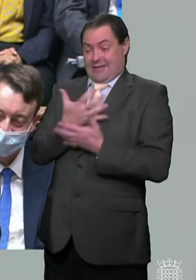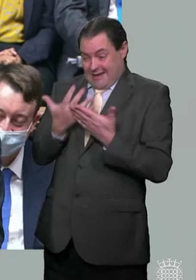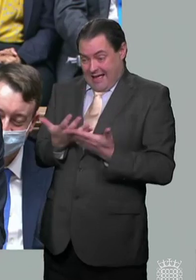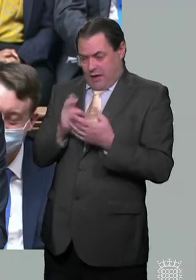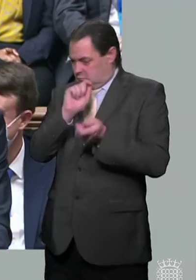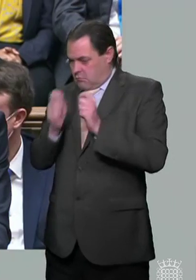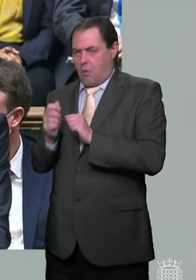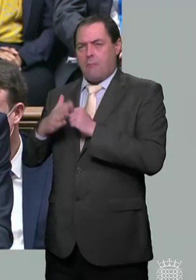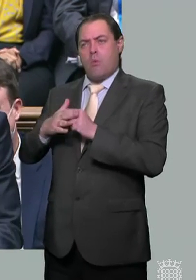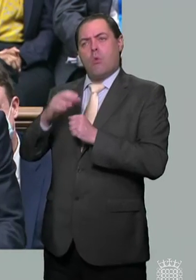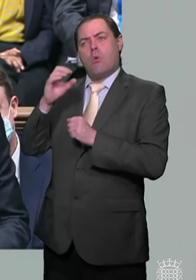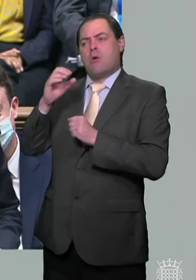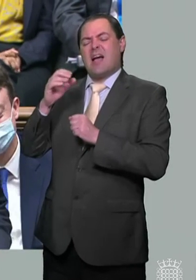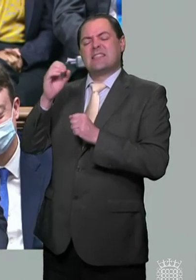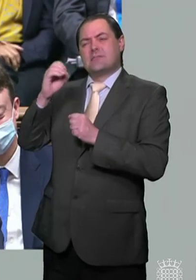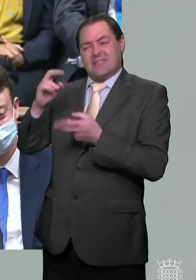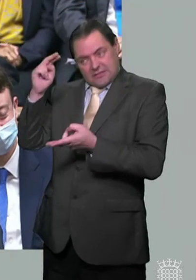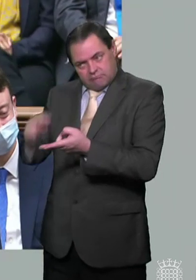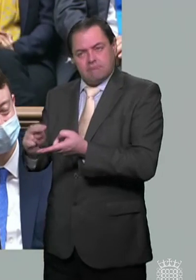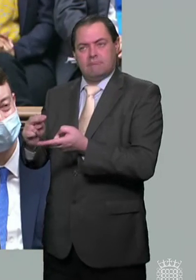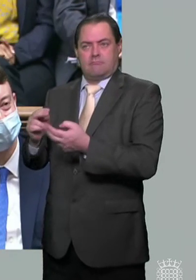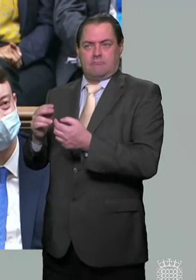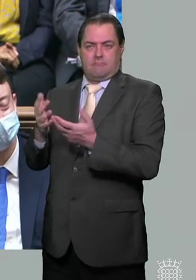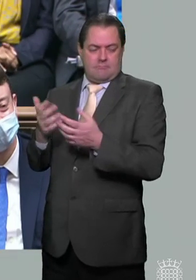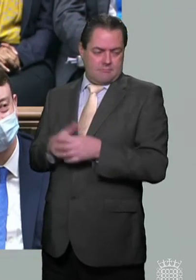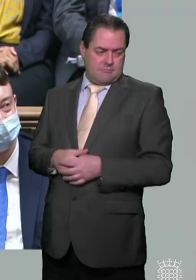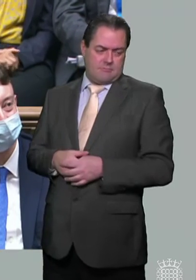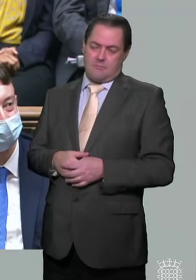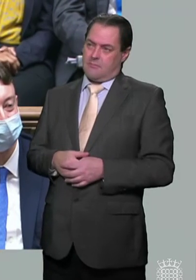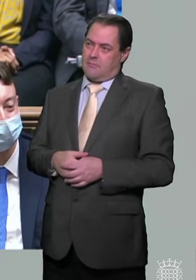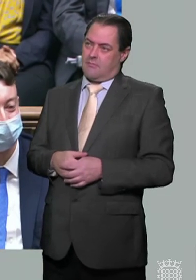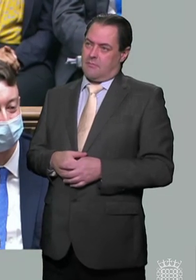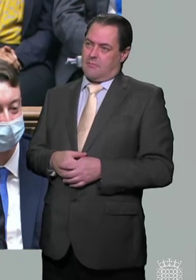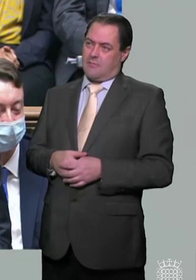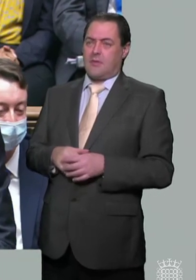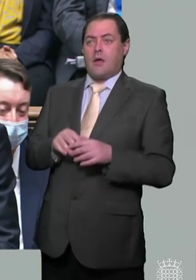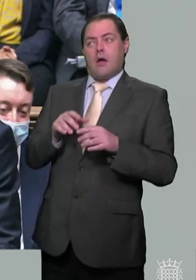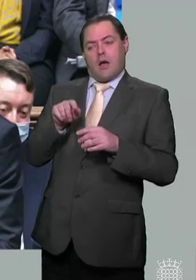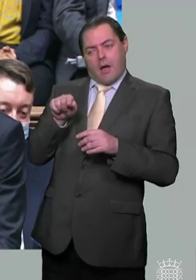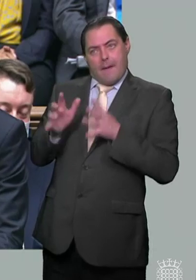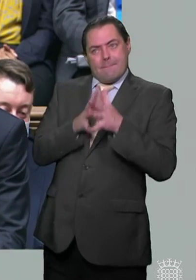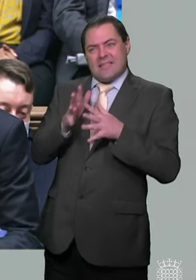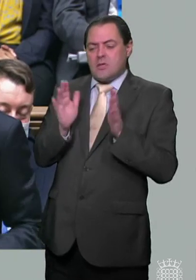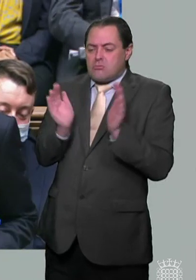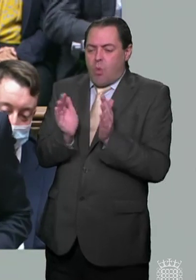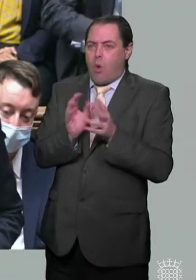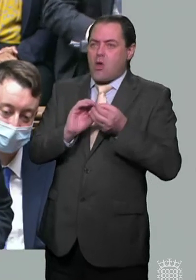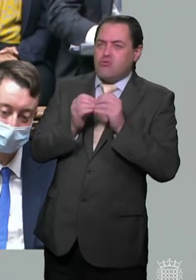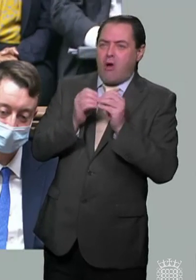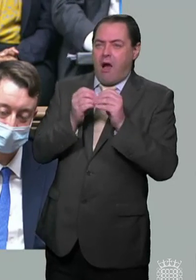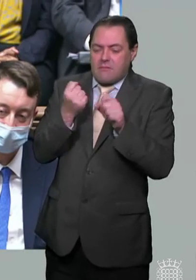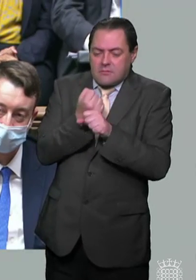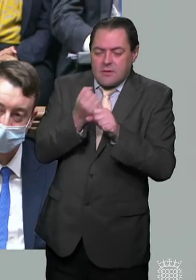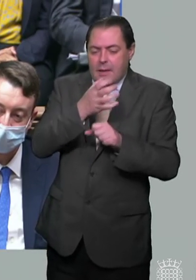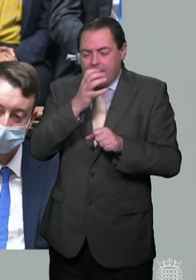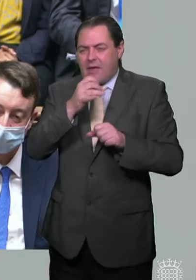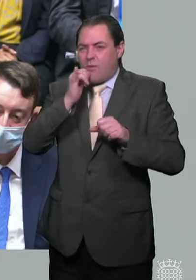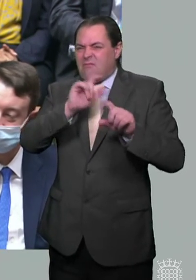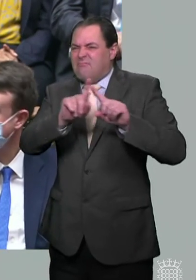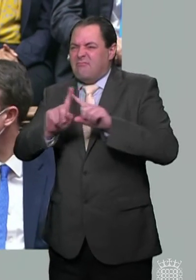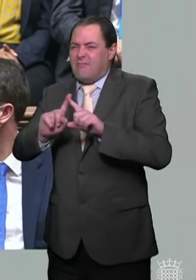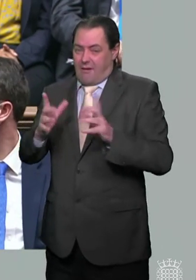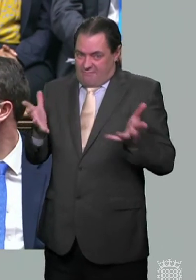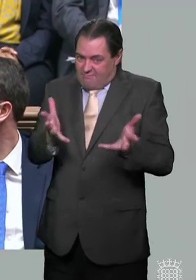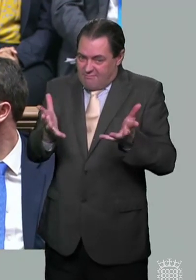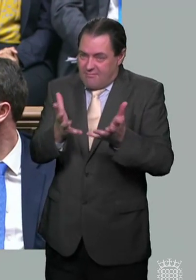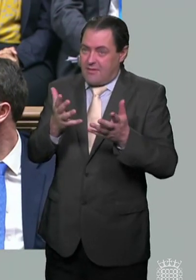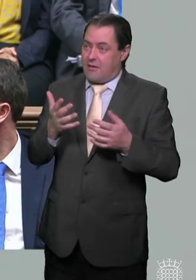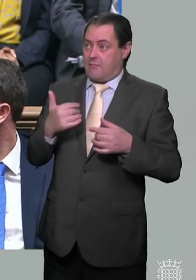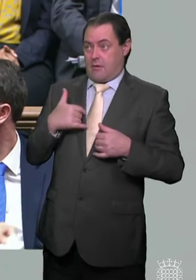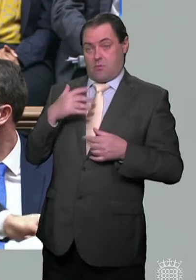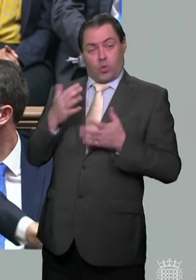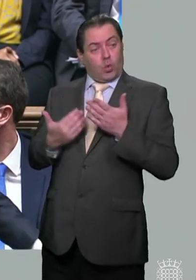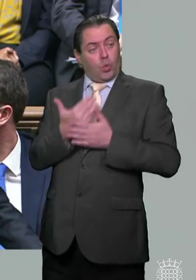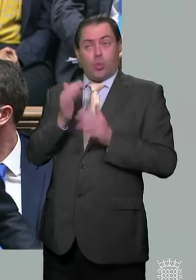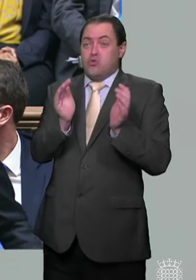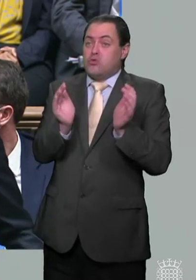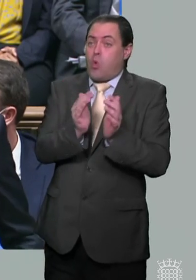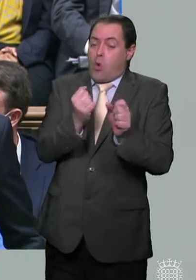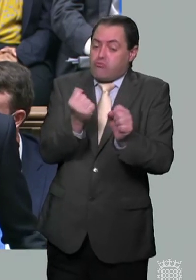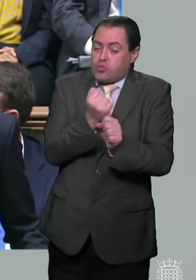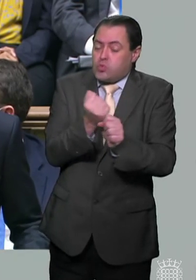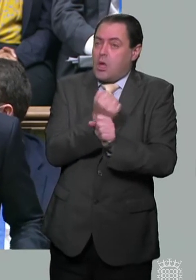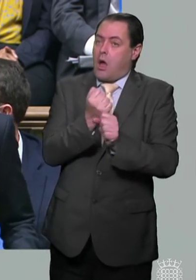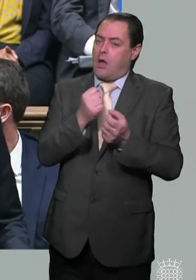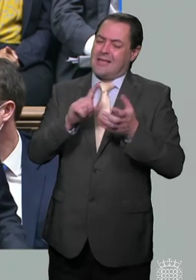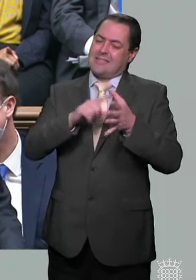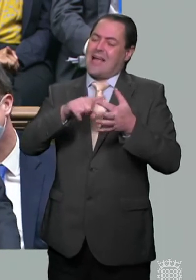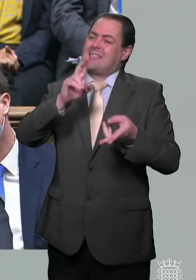The second step I am taking today will encourage small, innovative craft producers: I am announcing proposals for a new small producer relief.